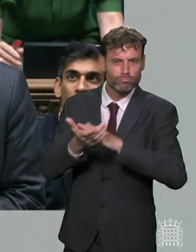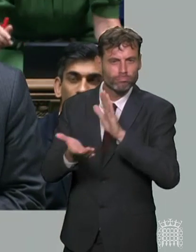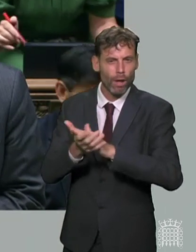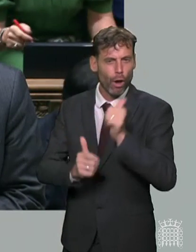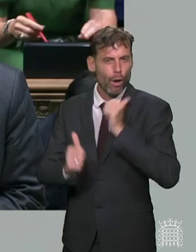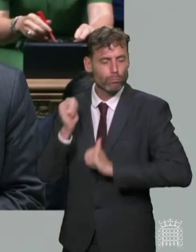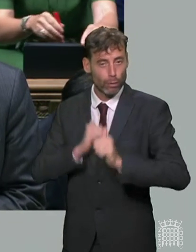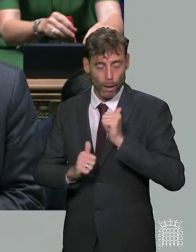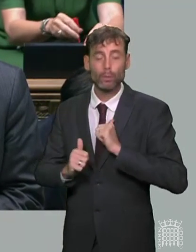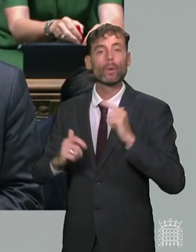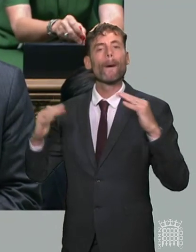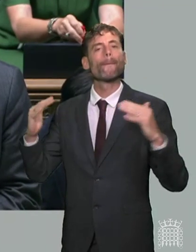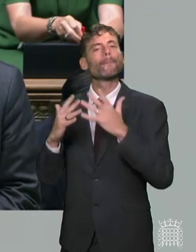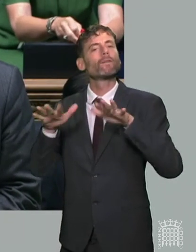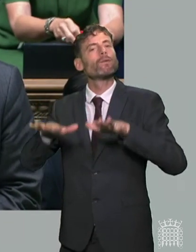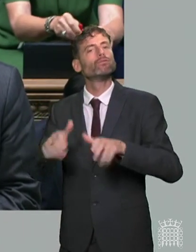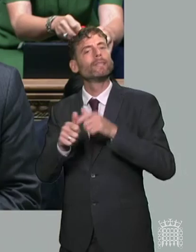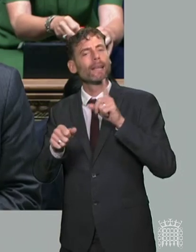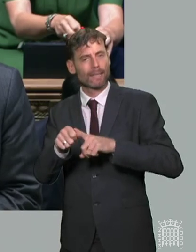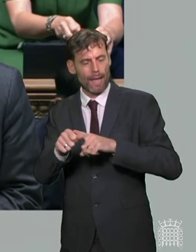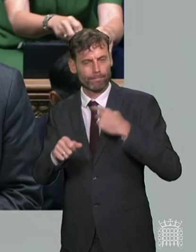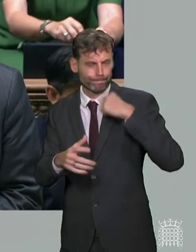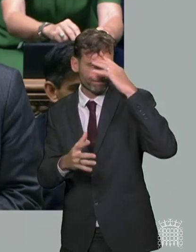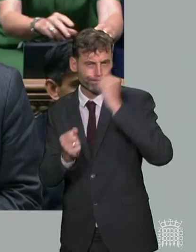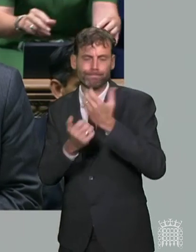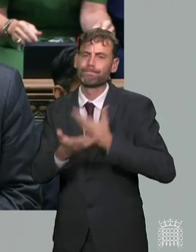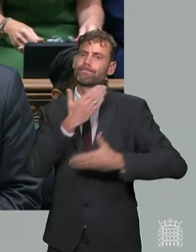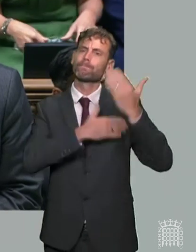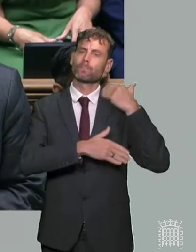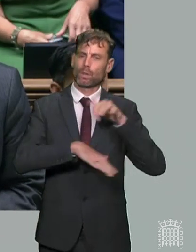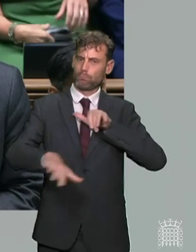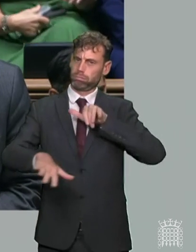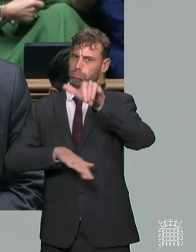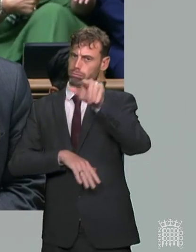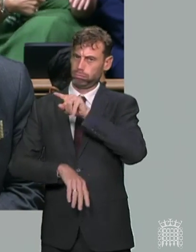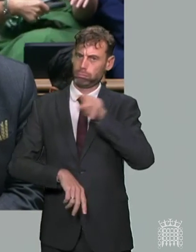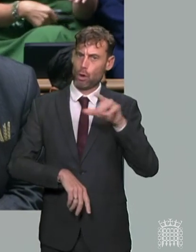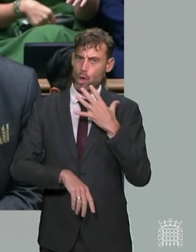On Battle of Britain Day, we honour the legacy of those brave aircrews who defended our nation.